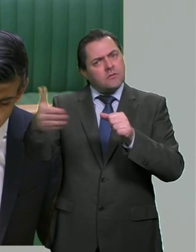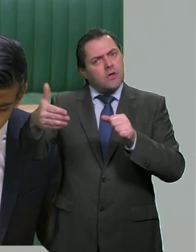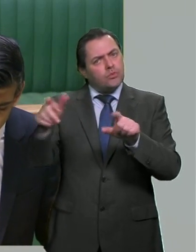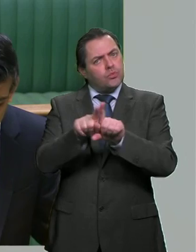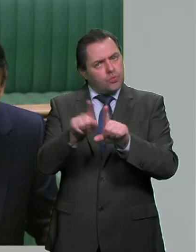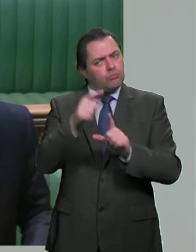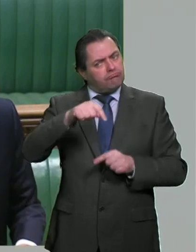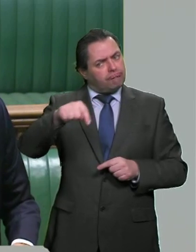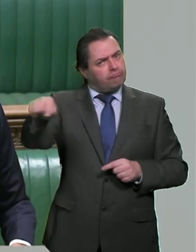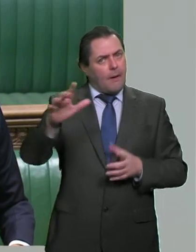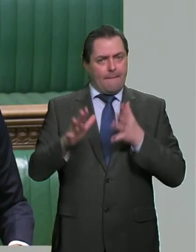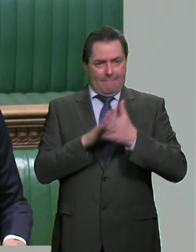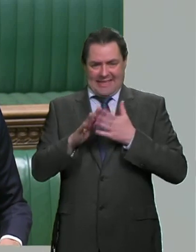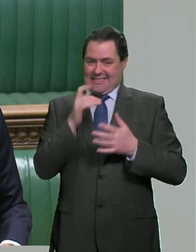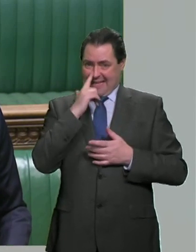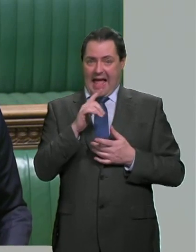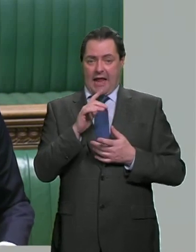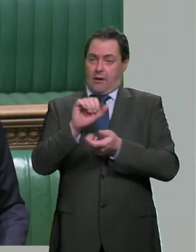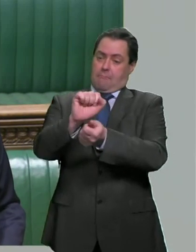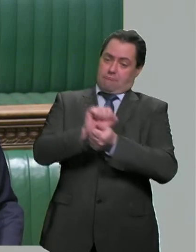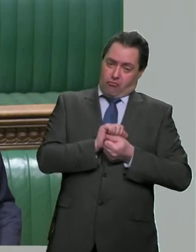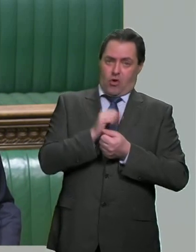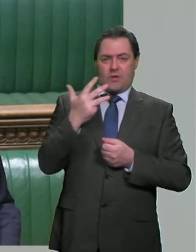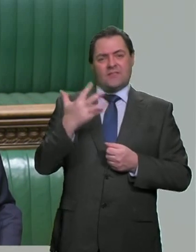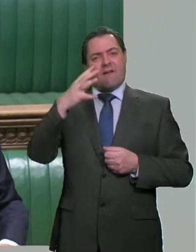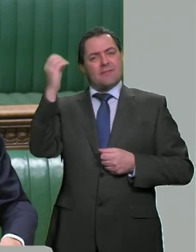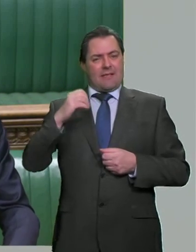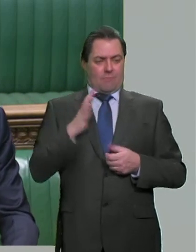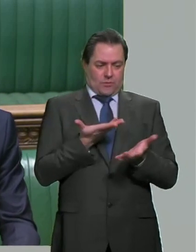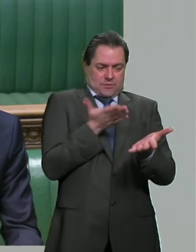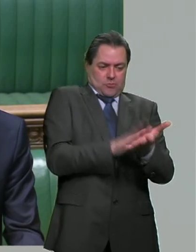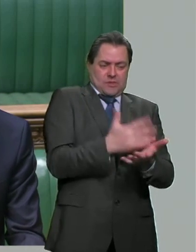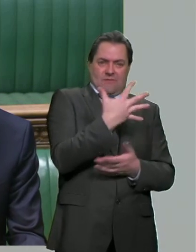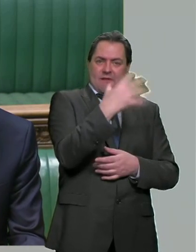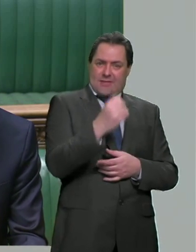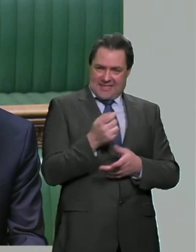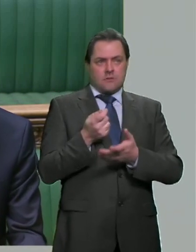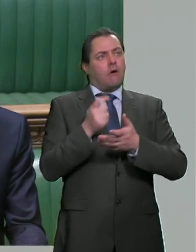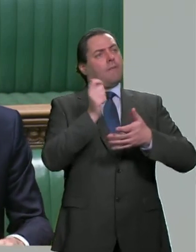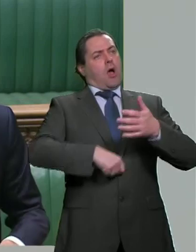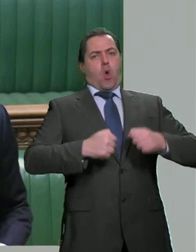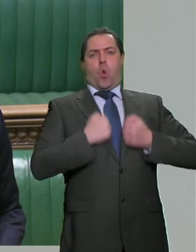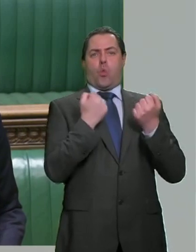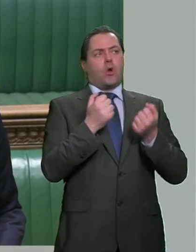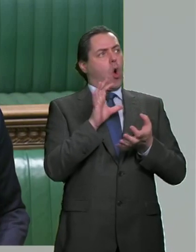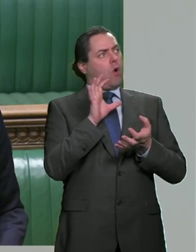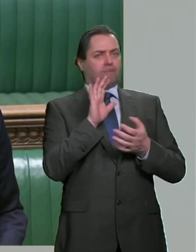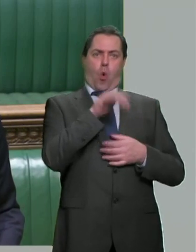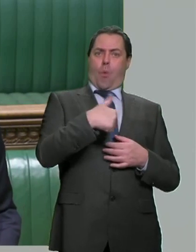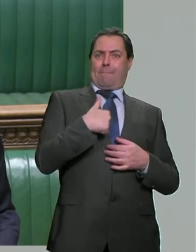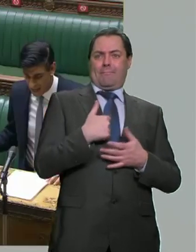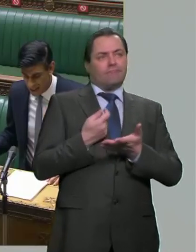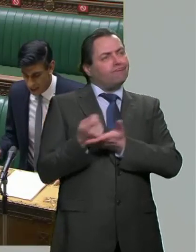This is a policy that gives people who cannot afford a big deposit the chance to buy their own home.